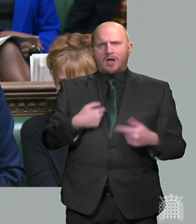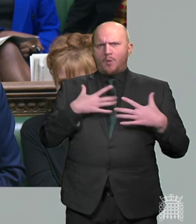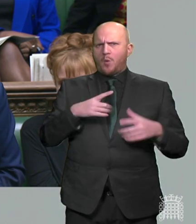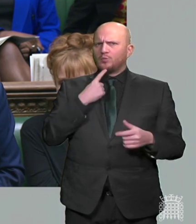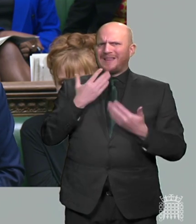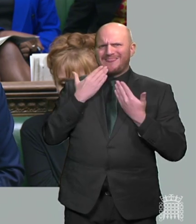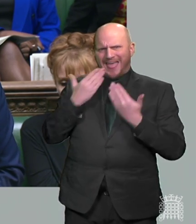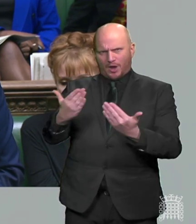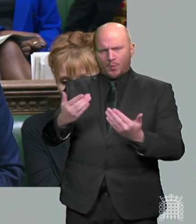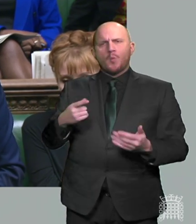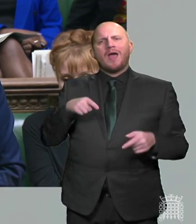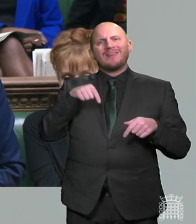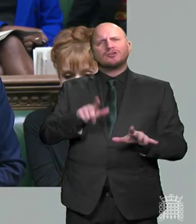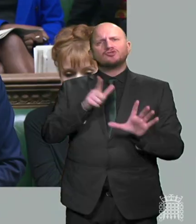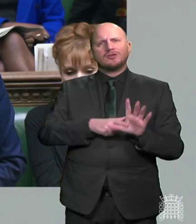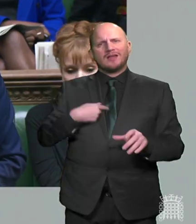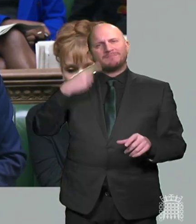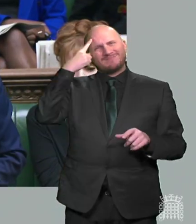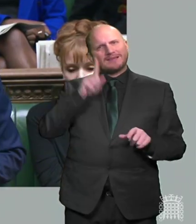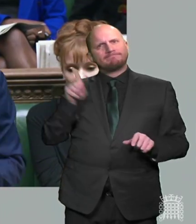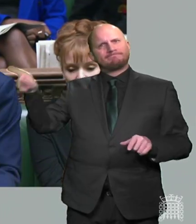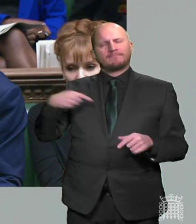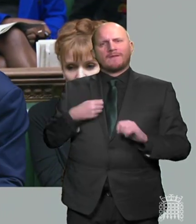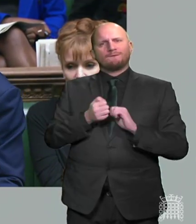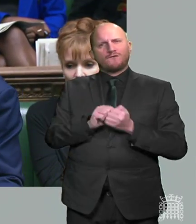I want to finish this year thinking about our friends in Ukraine.